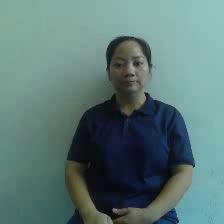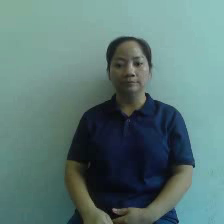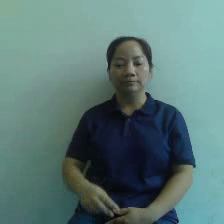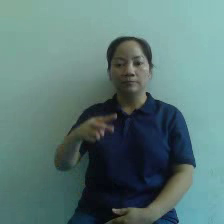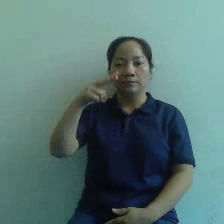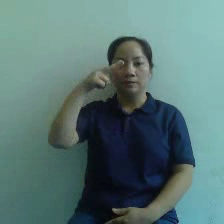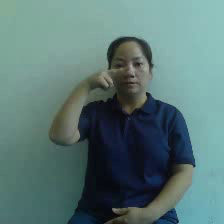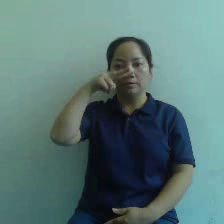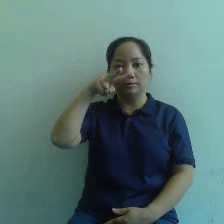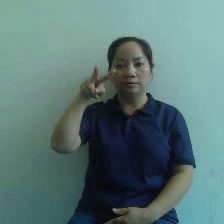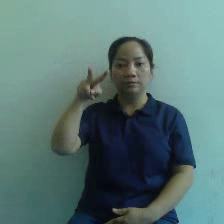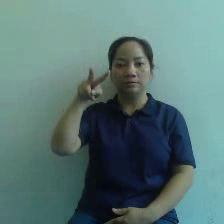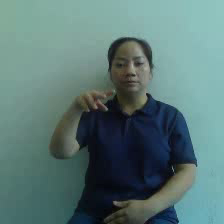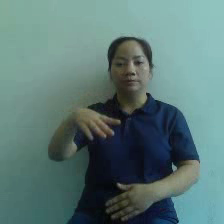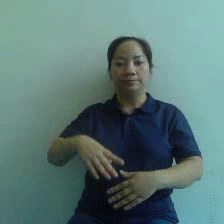Nhìn